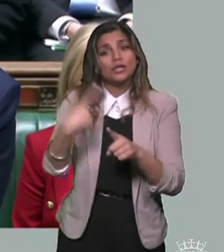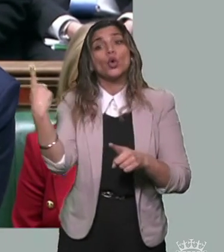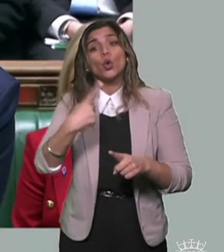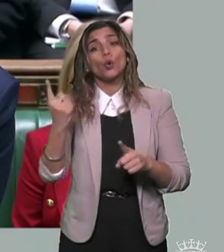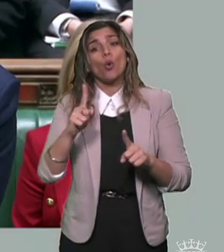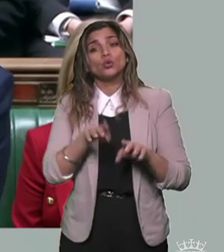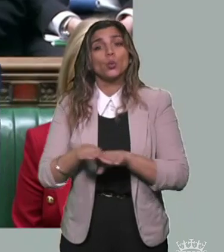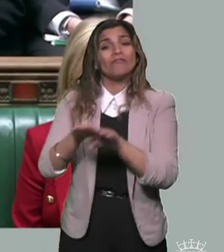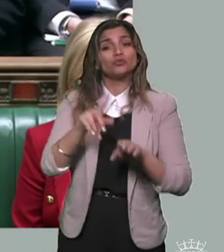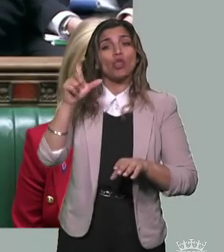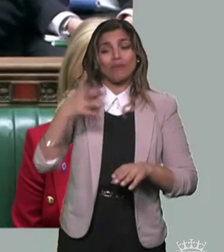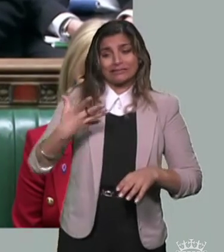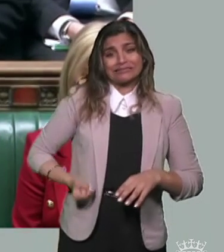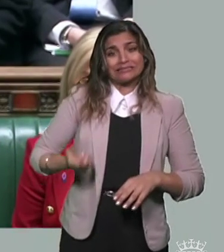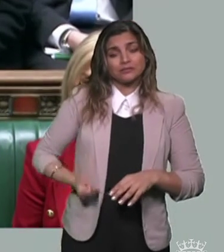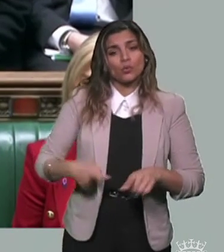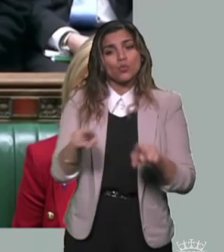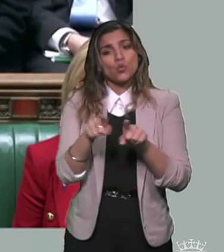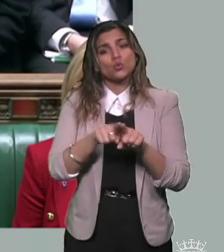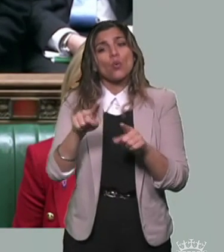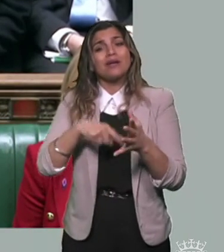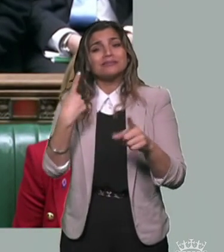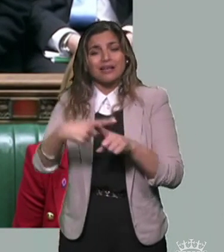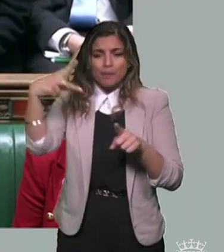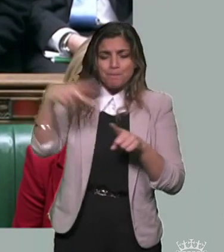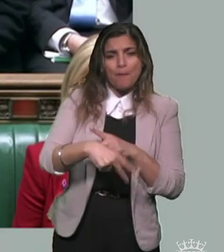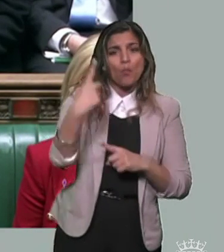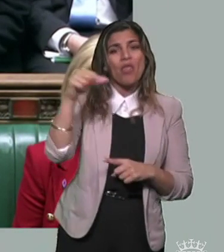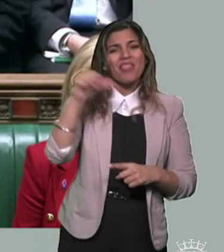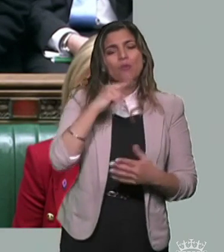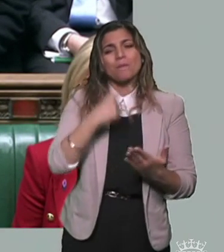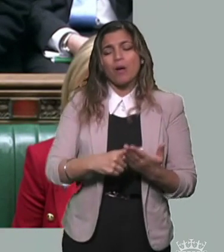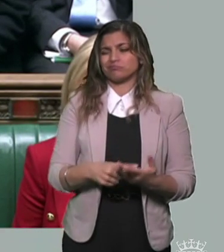credit by £1,000.